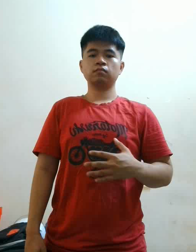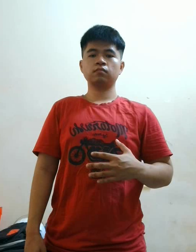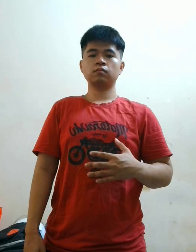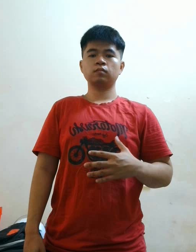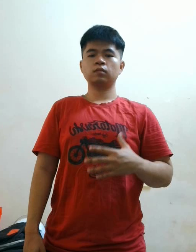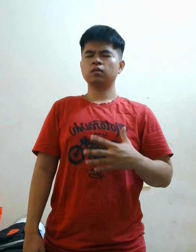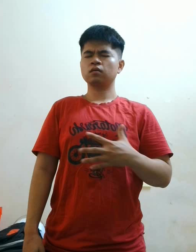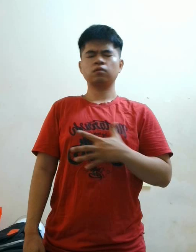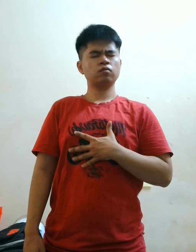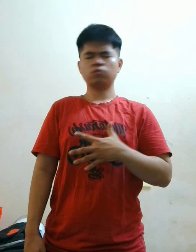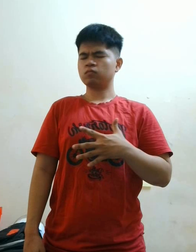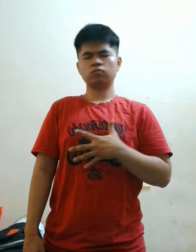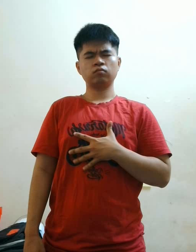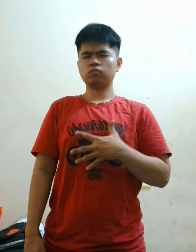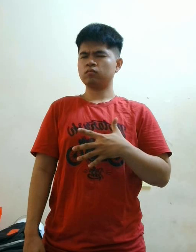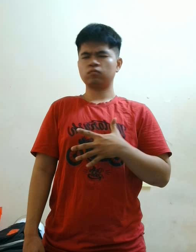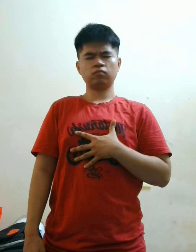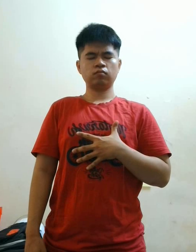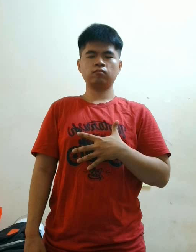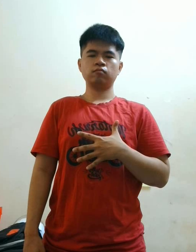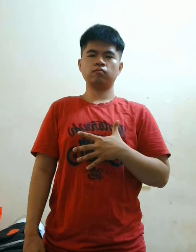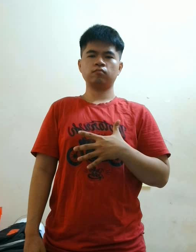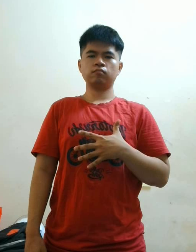khong thich